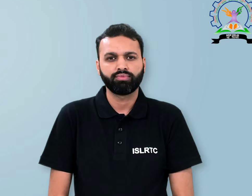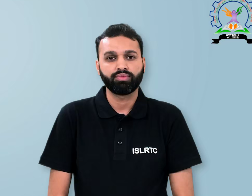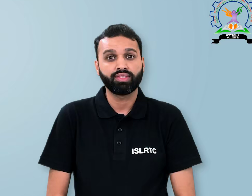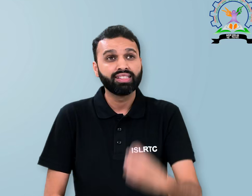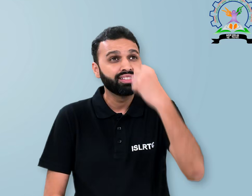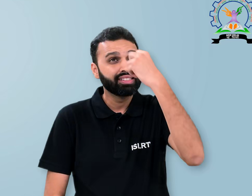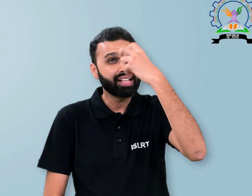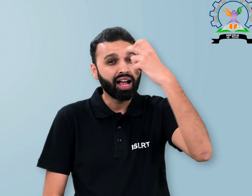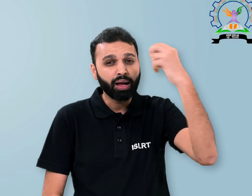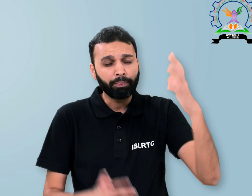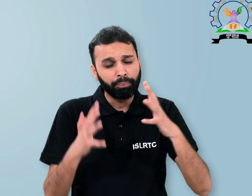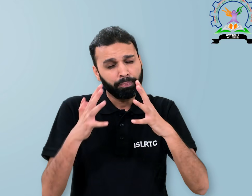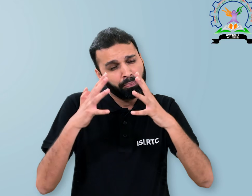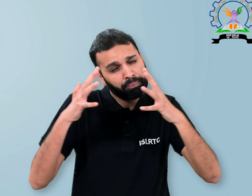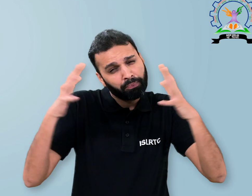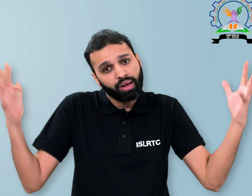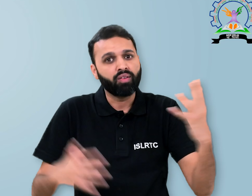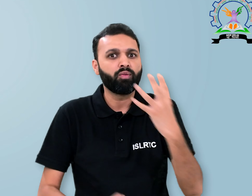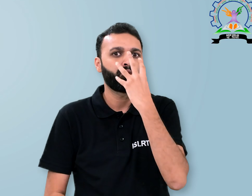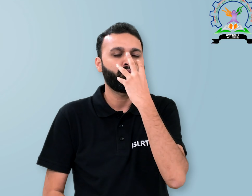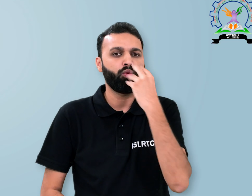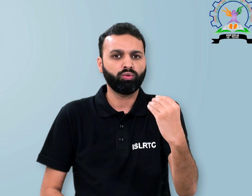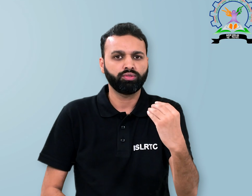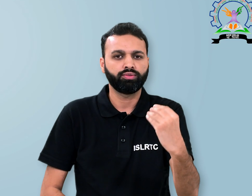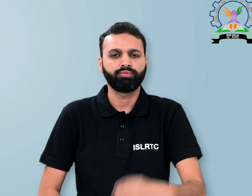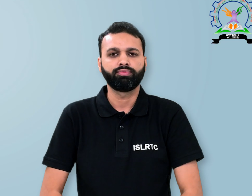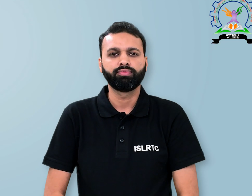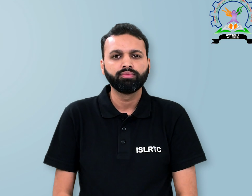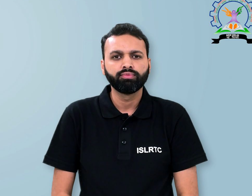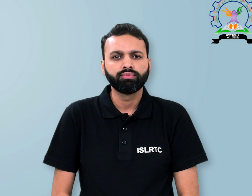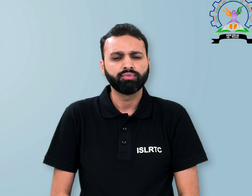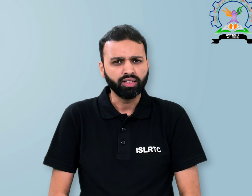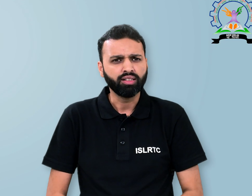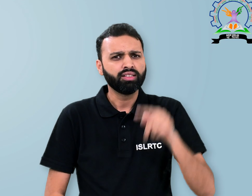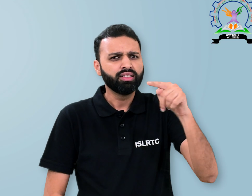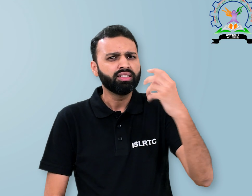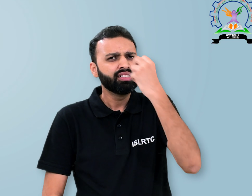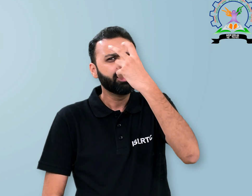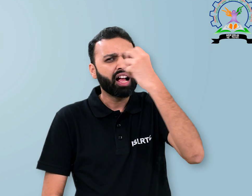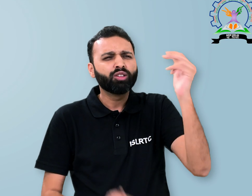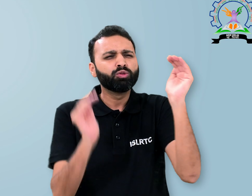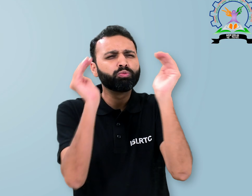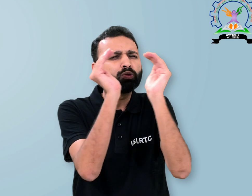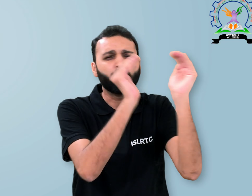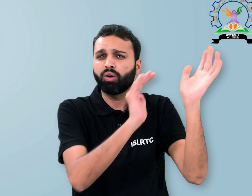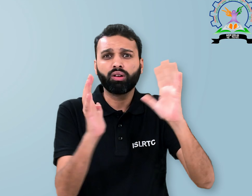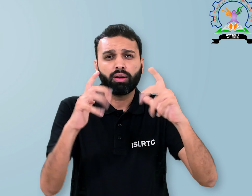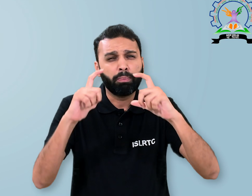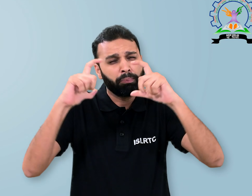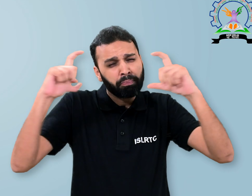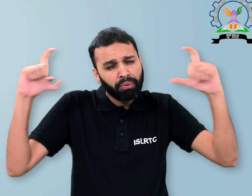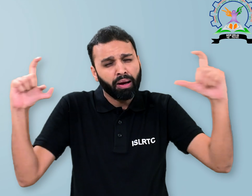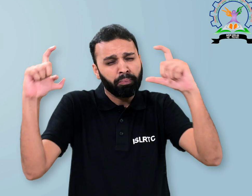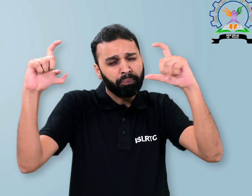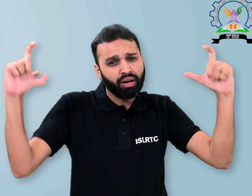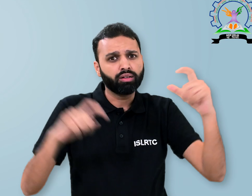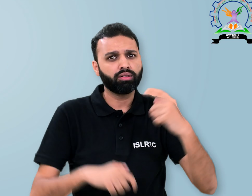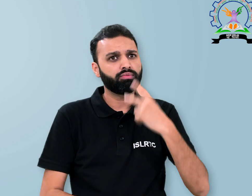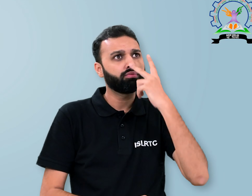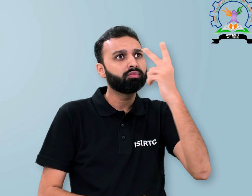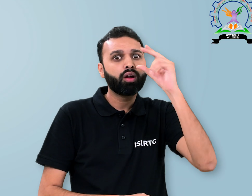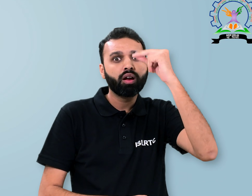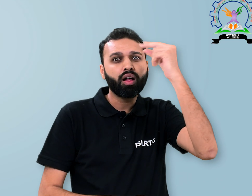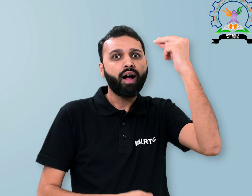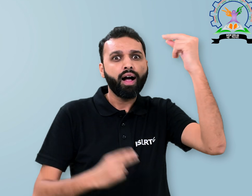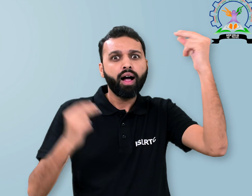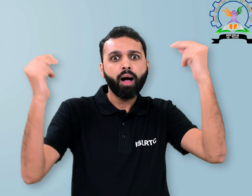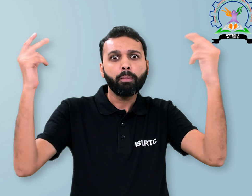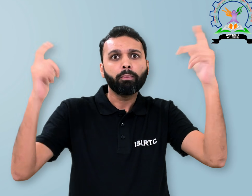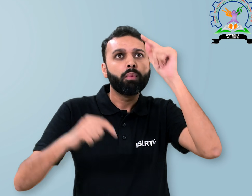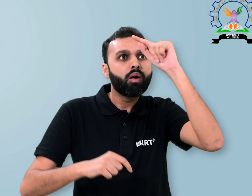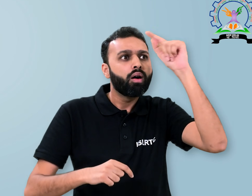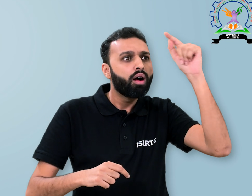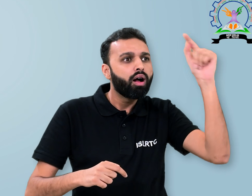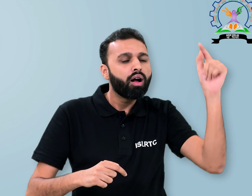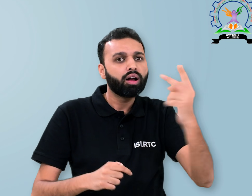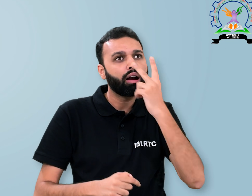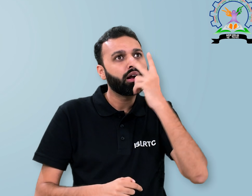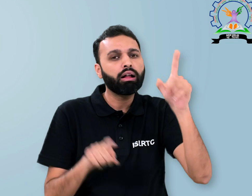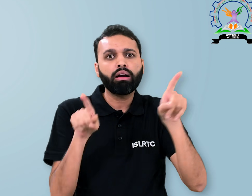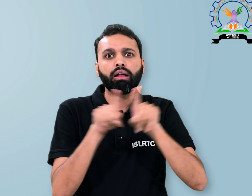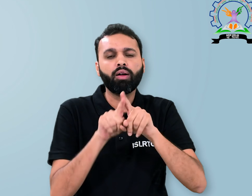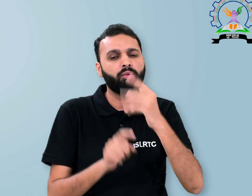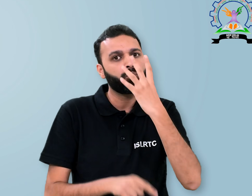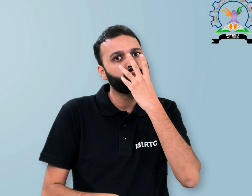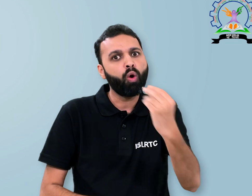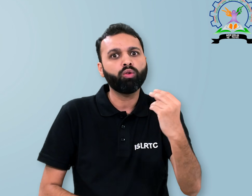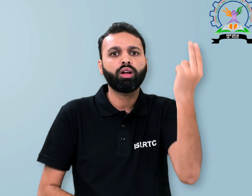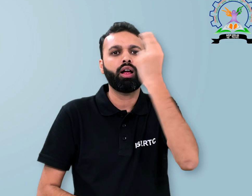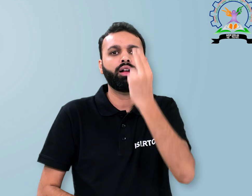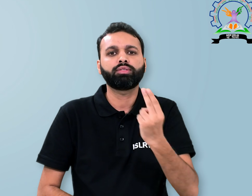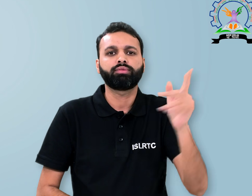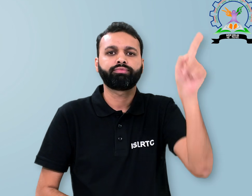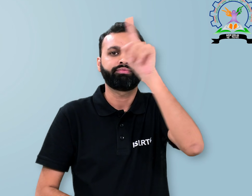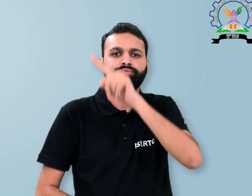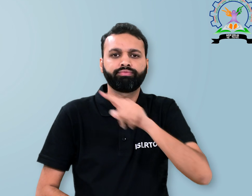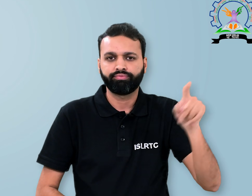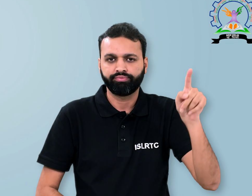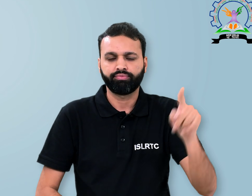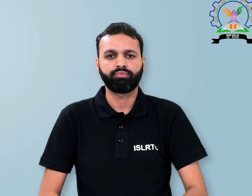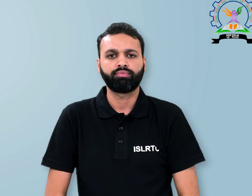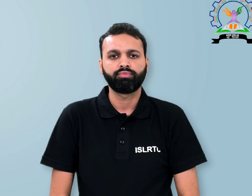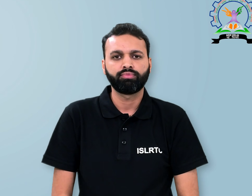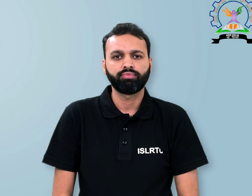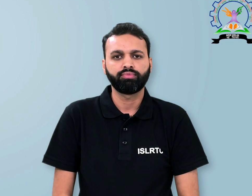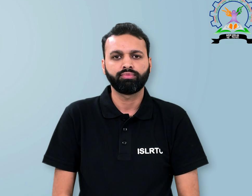Ursa Major It is one of the most well known constellations in the sky. It reflects the pattern of a bear.